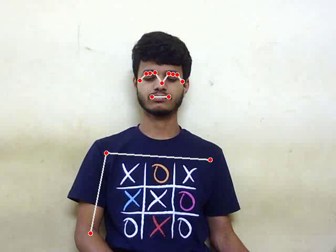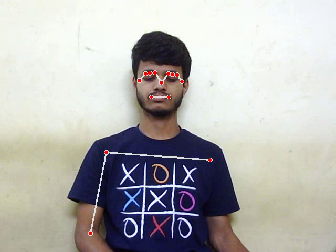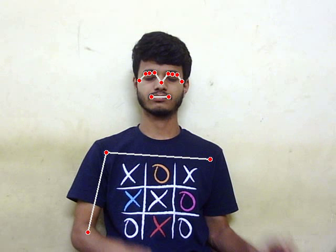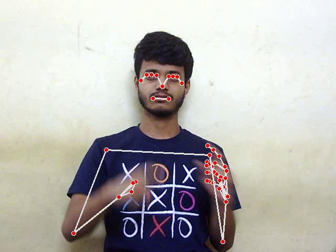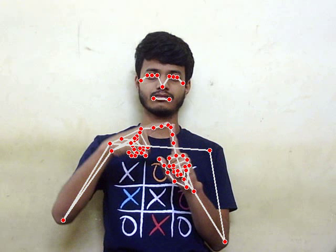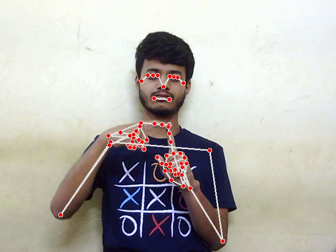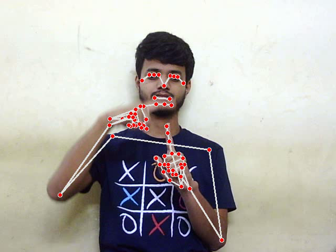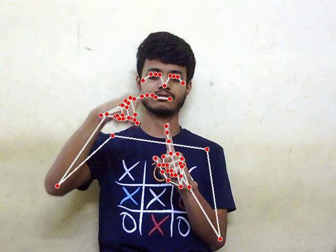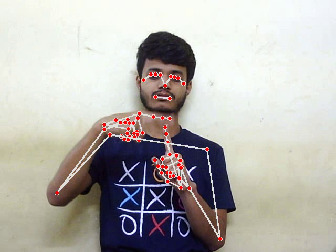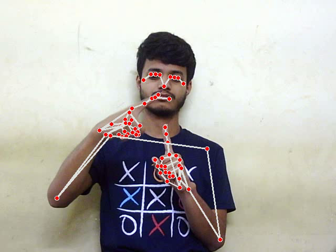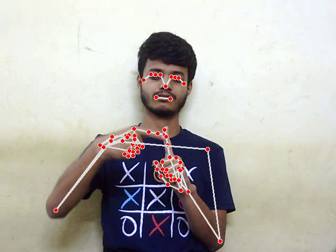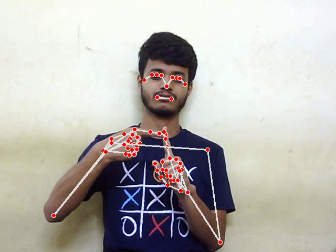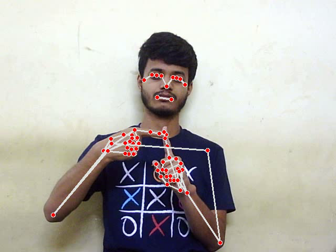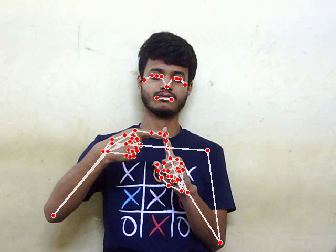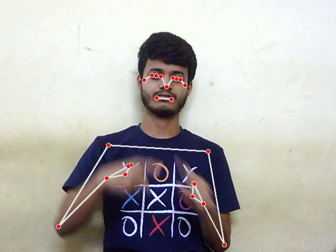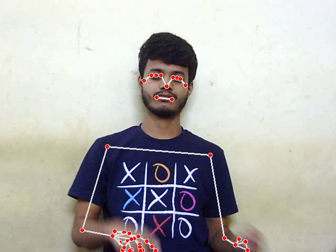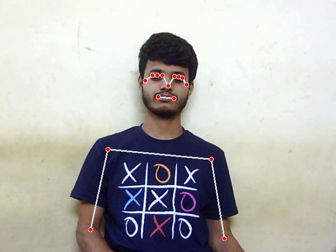when